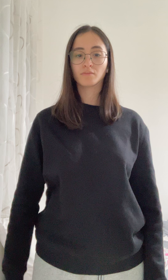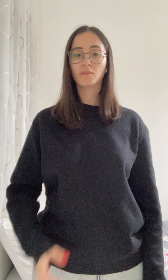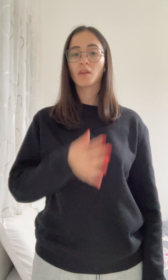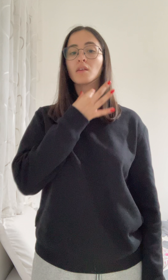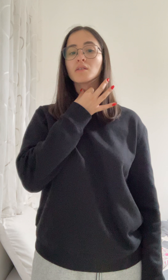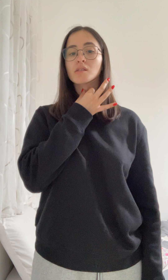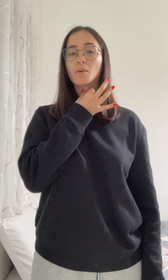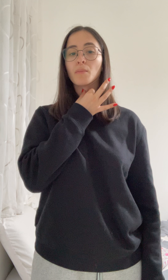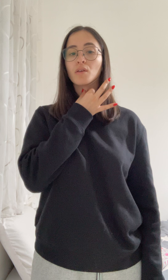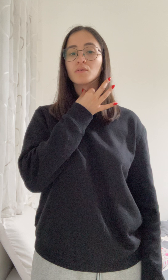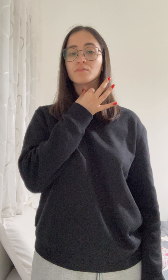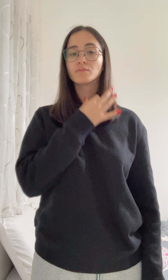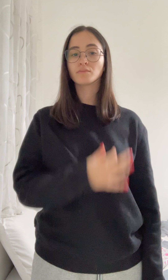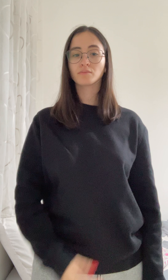צמא